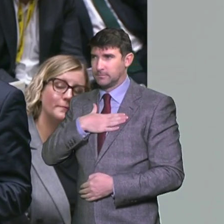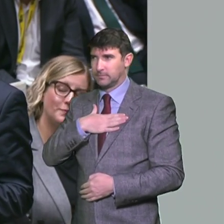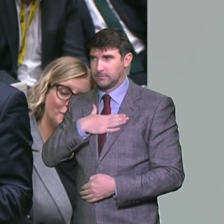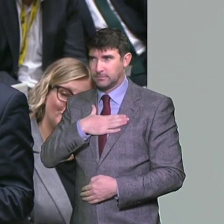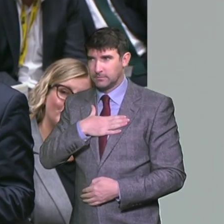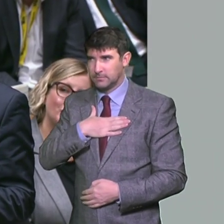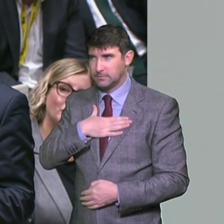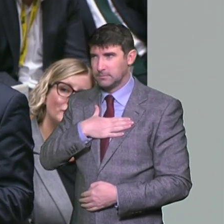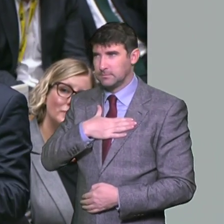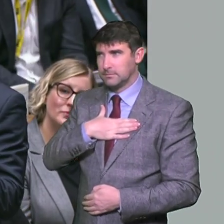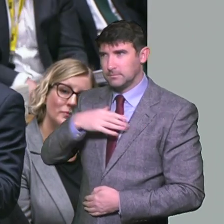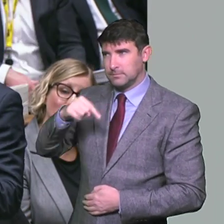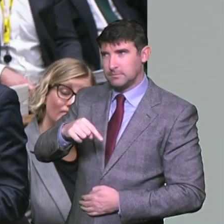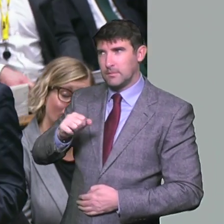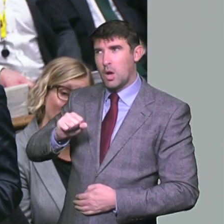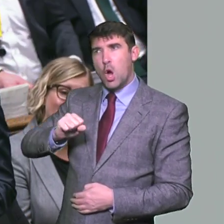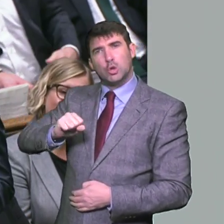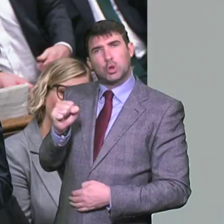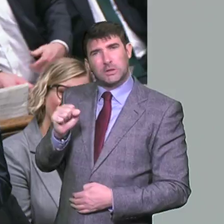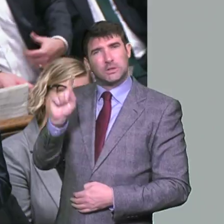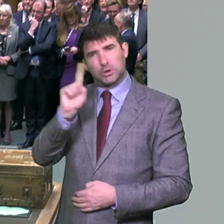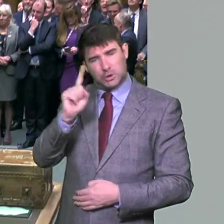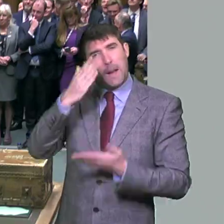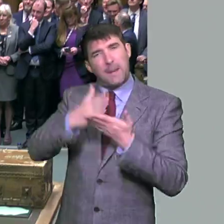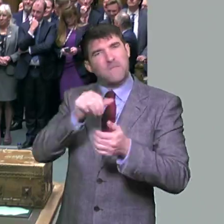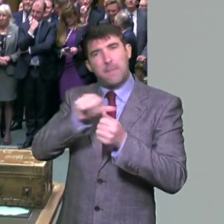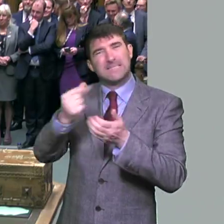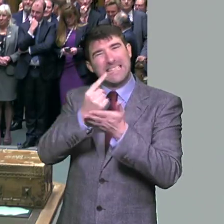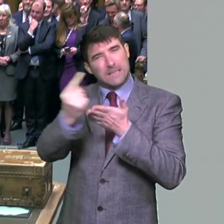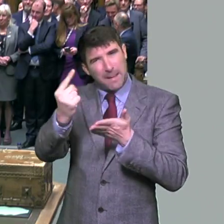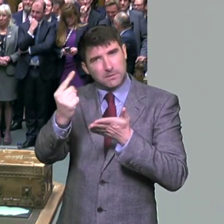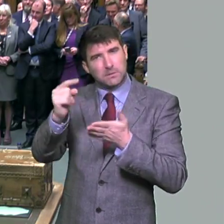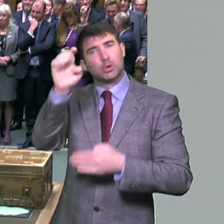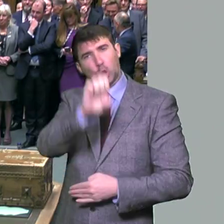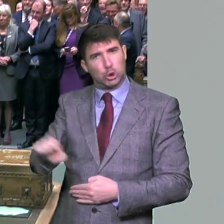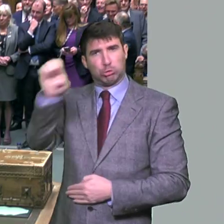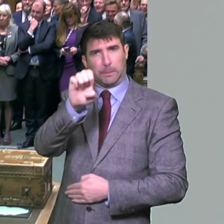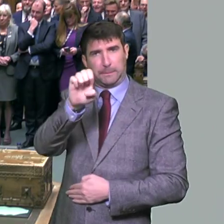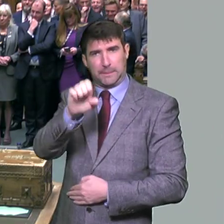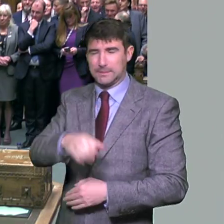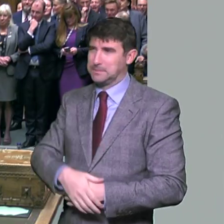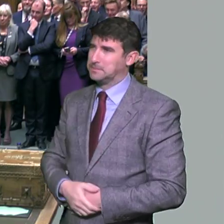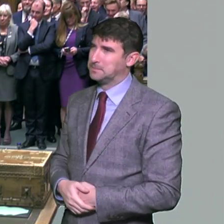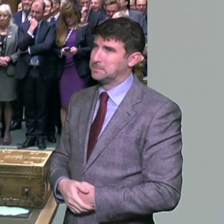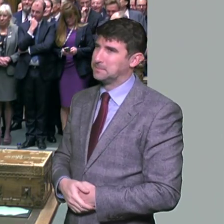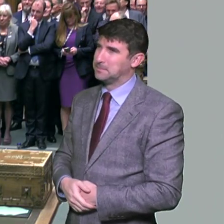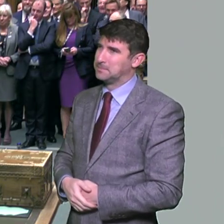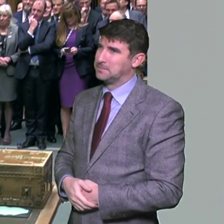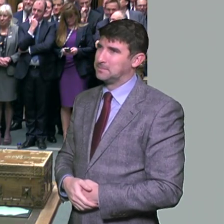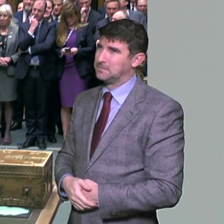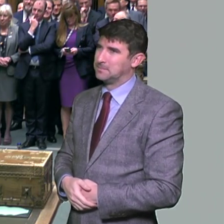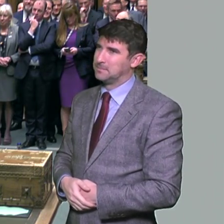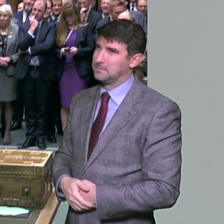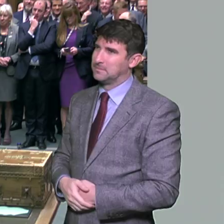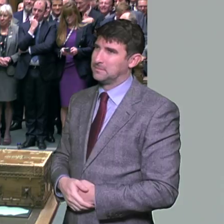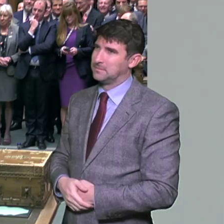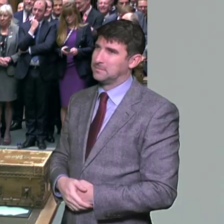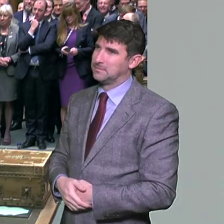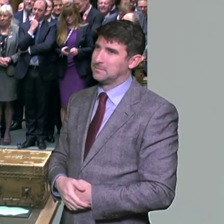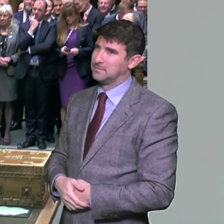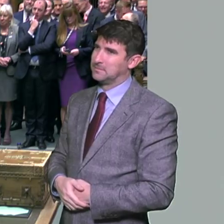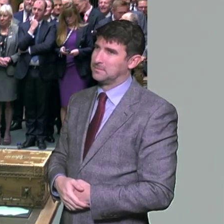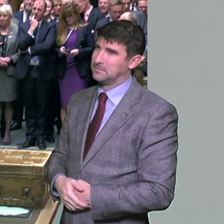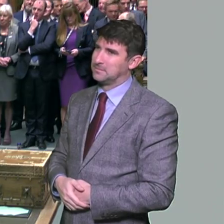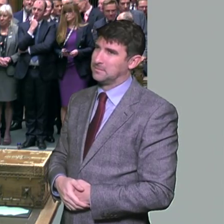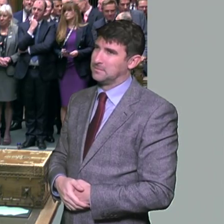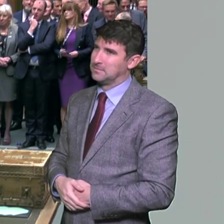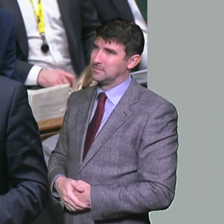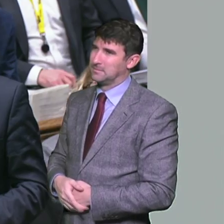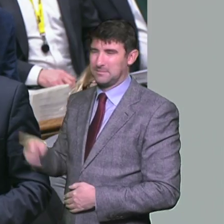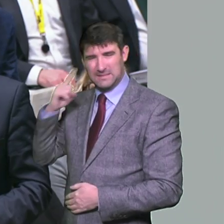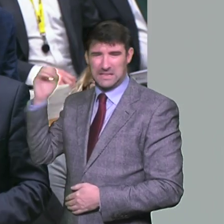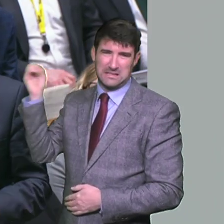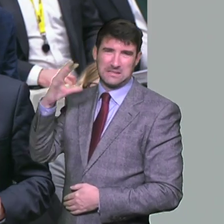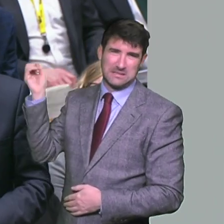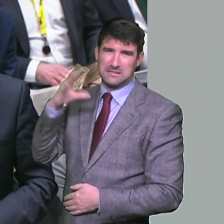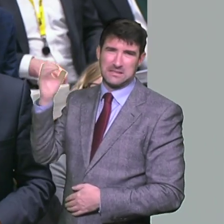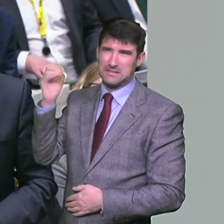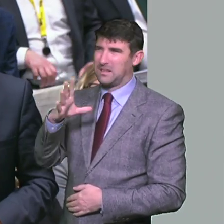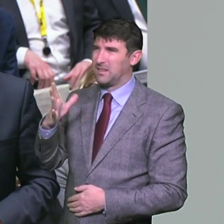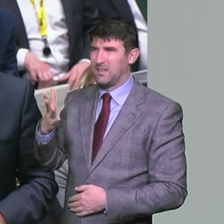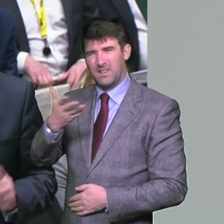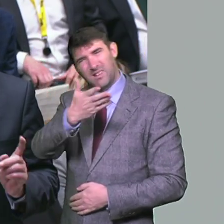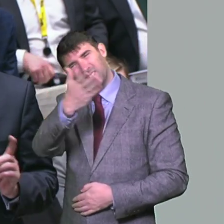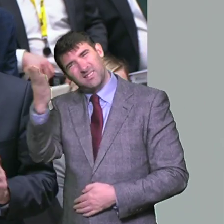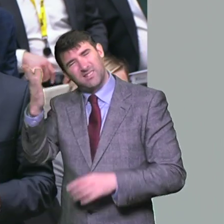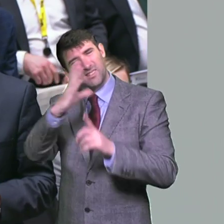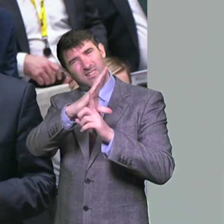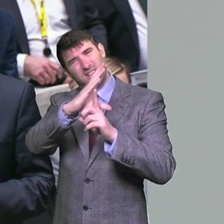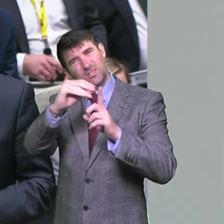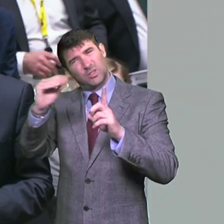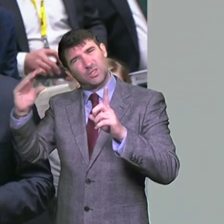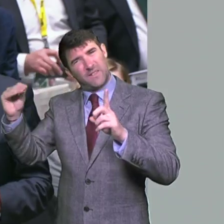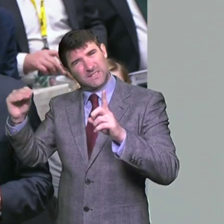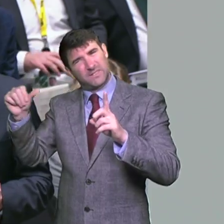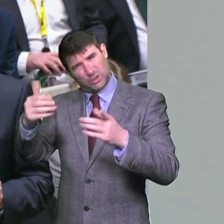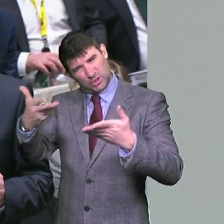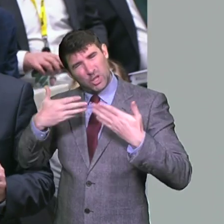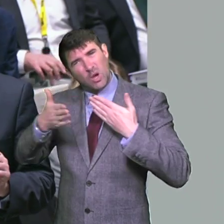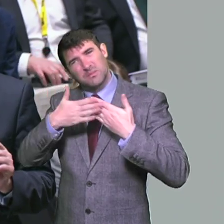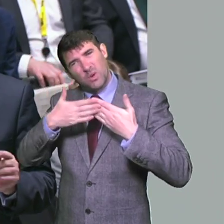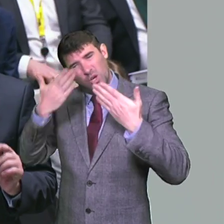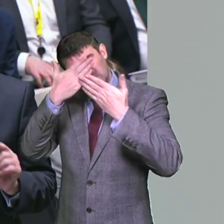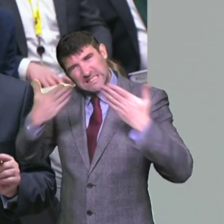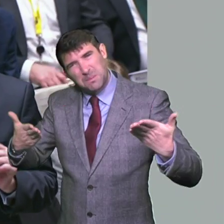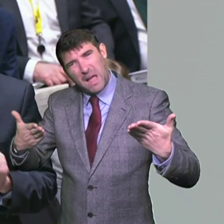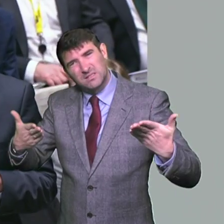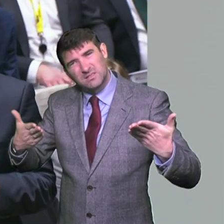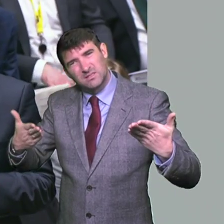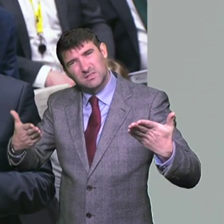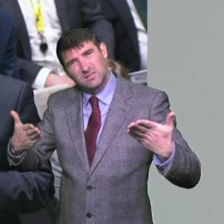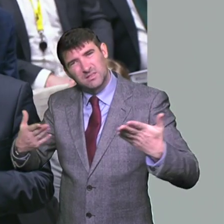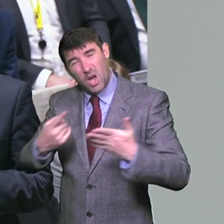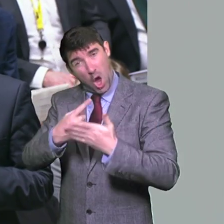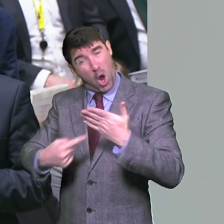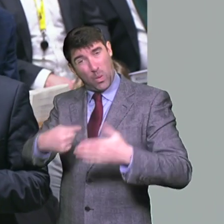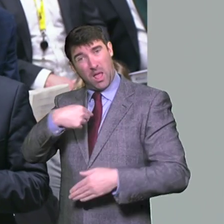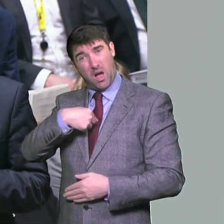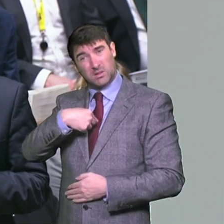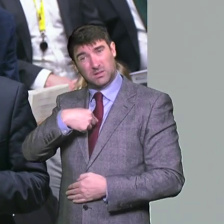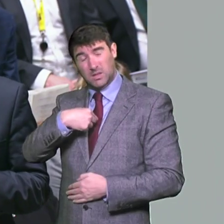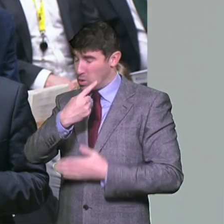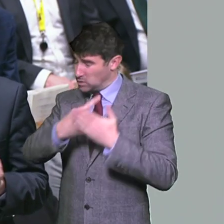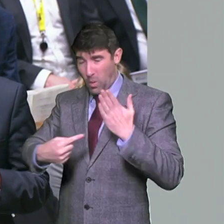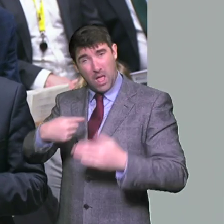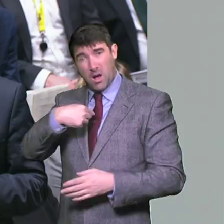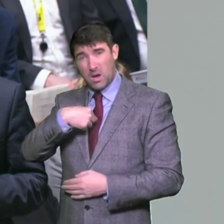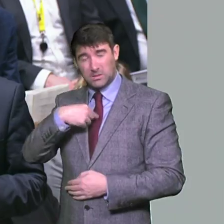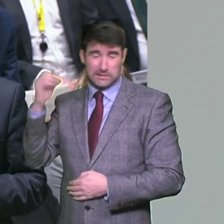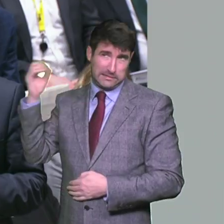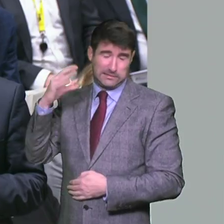I really would urge Government Members to show a little more respect, because it is not just the SNP— I will not be shouted down.